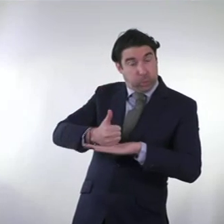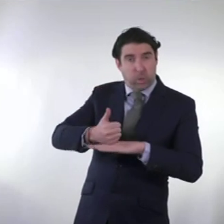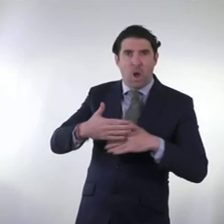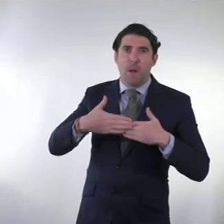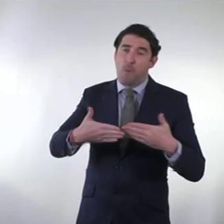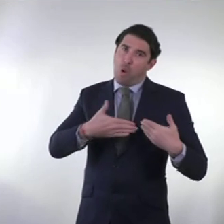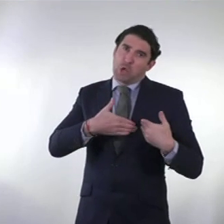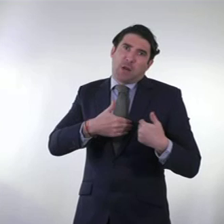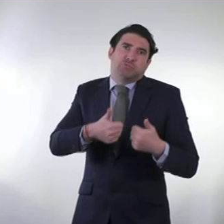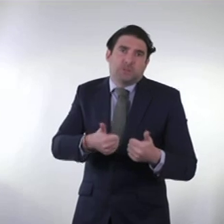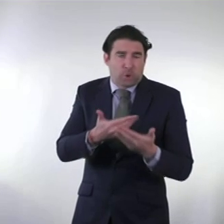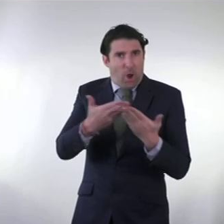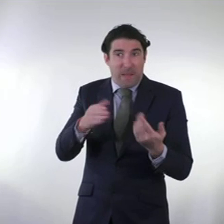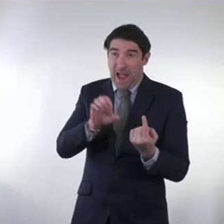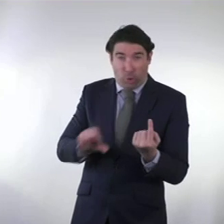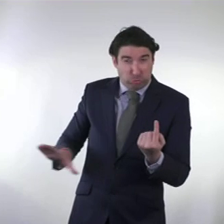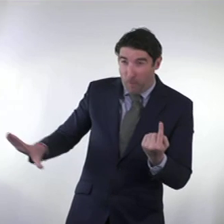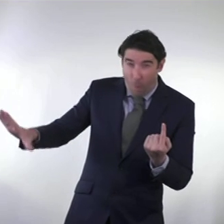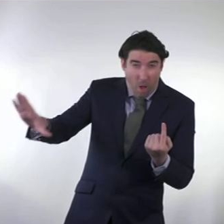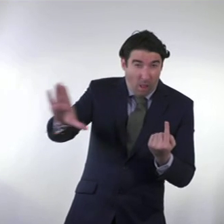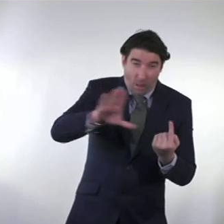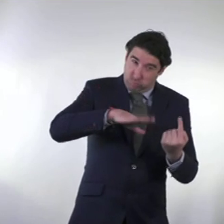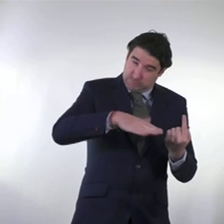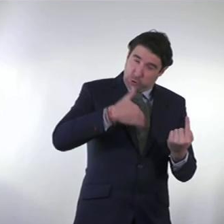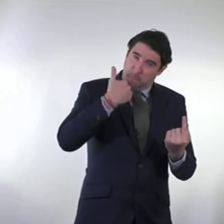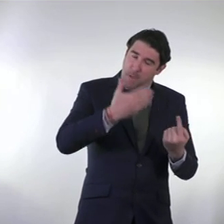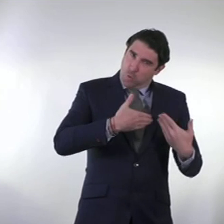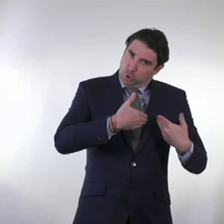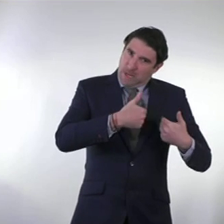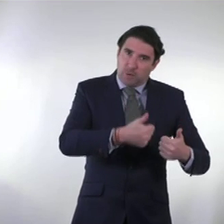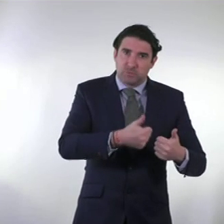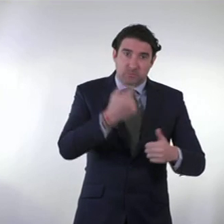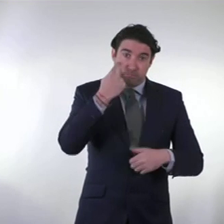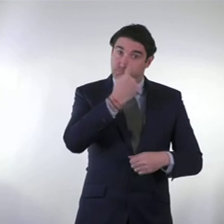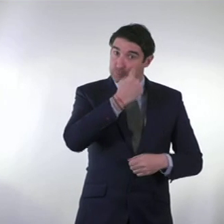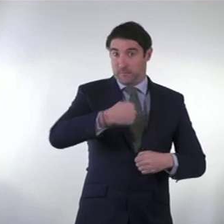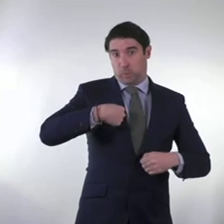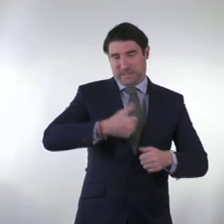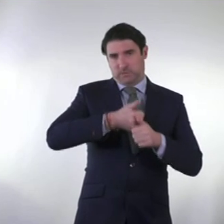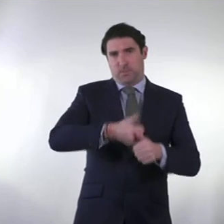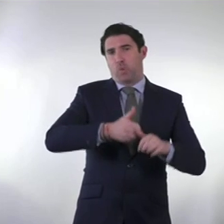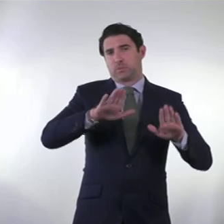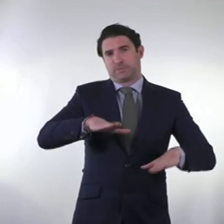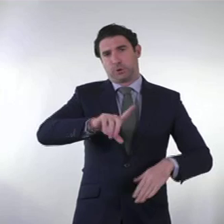I think most people around the world can see that the Government are putting their arms around the people of this country and helping them through it.